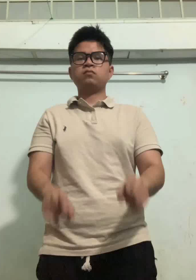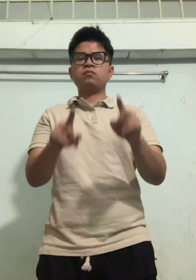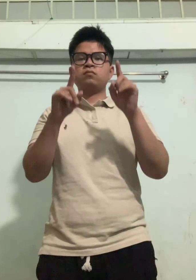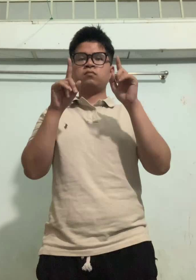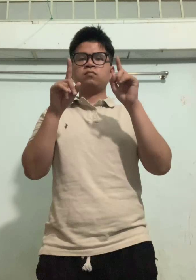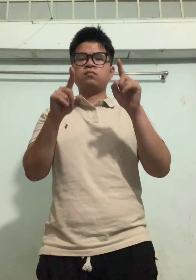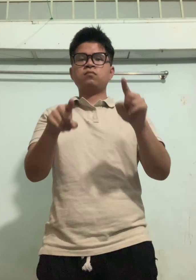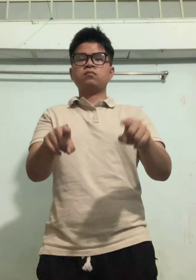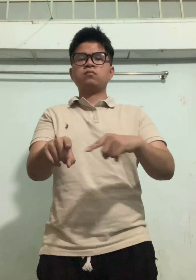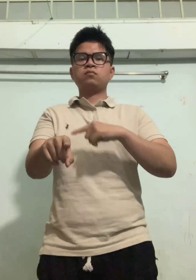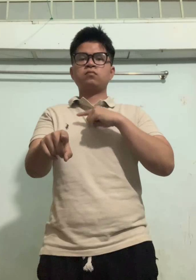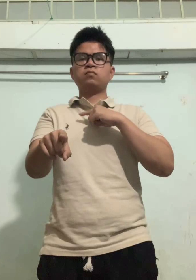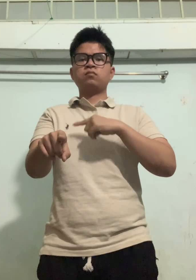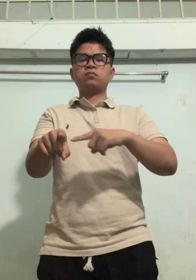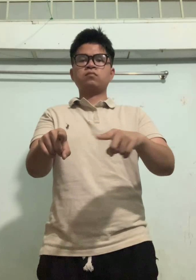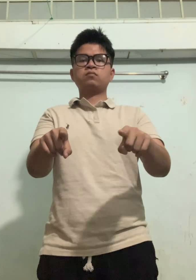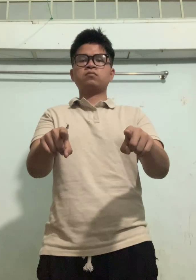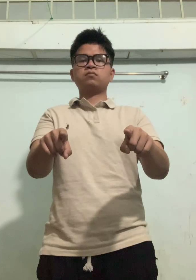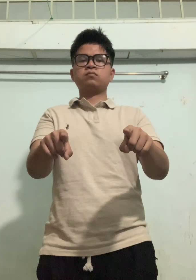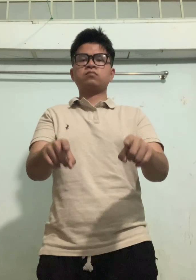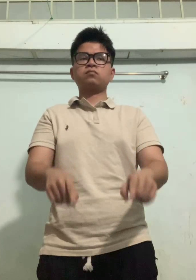phut